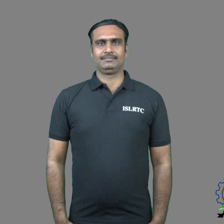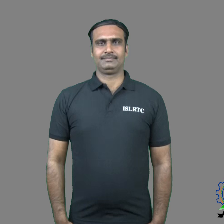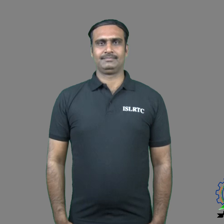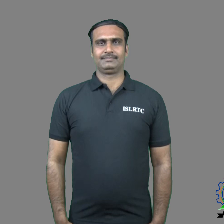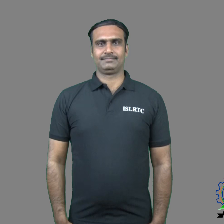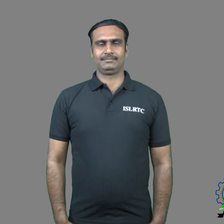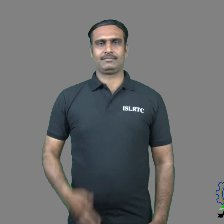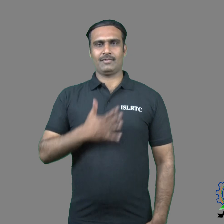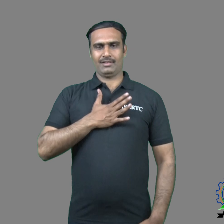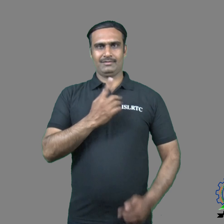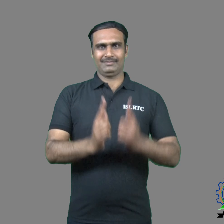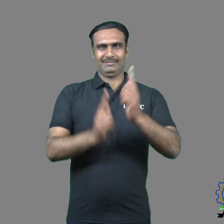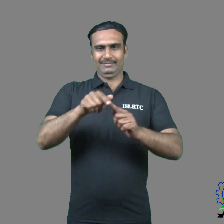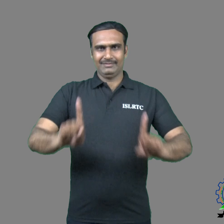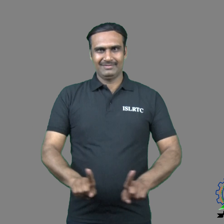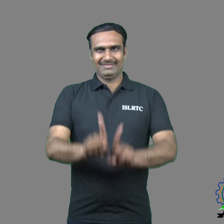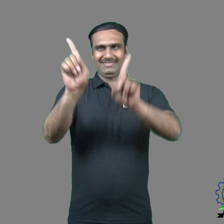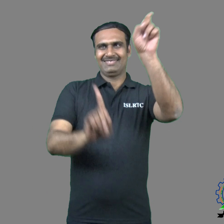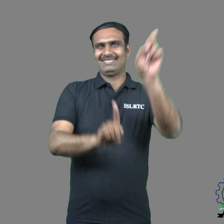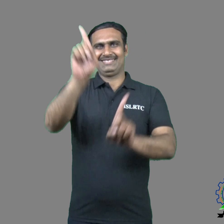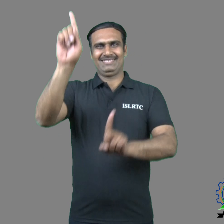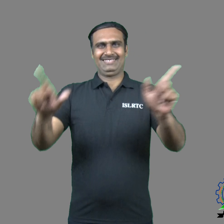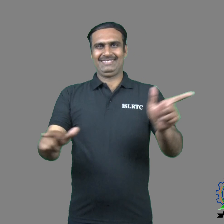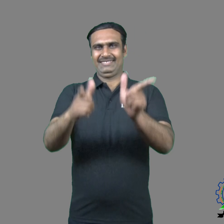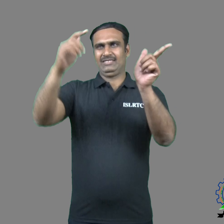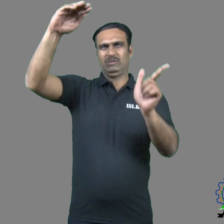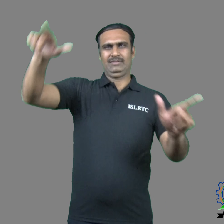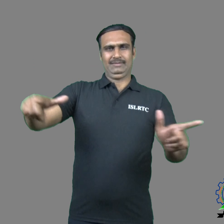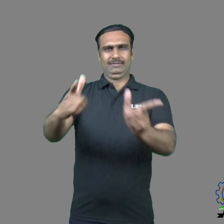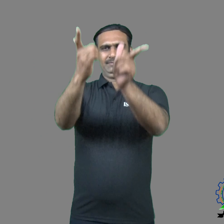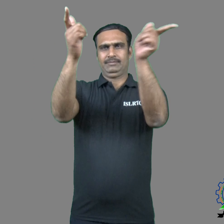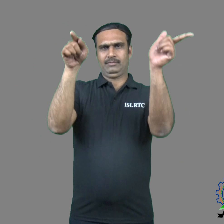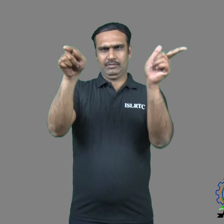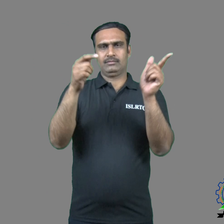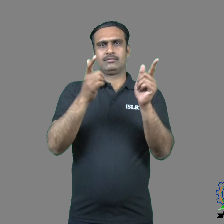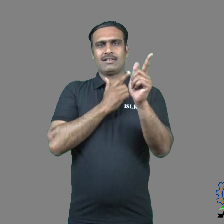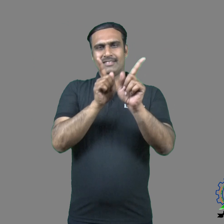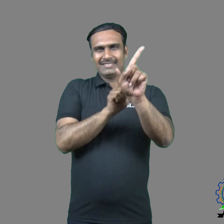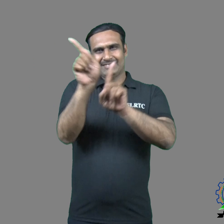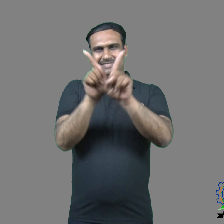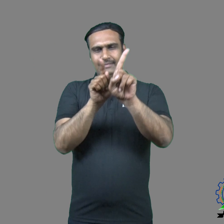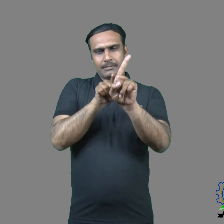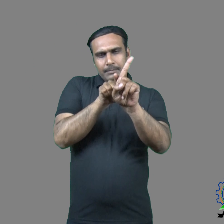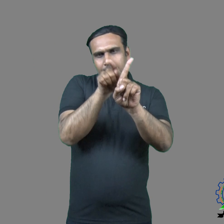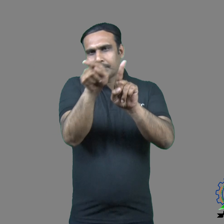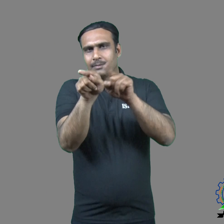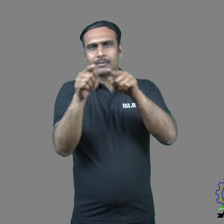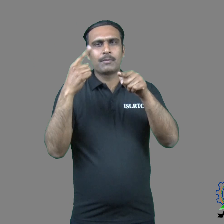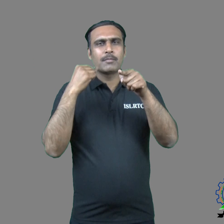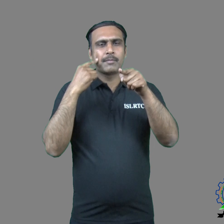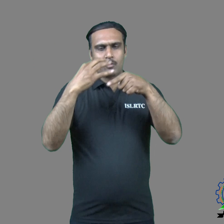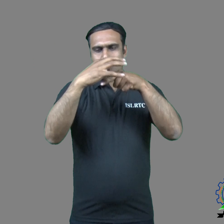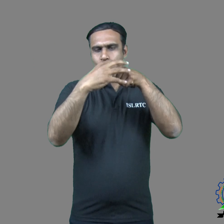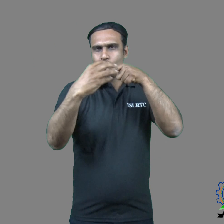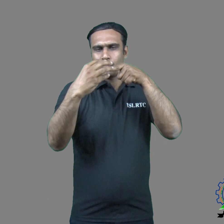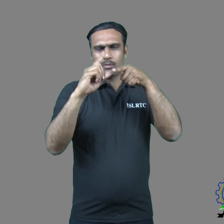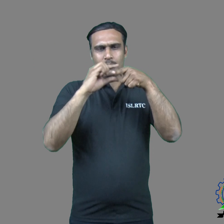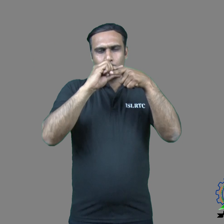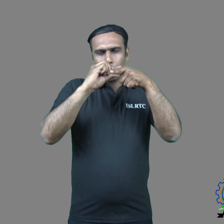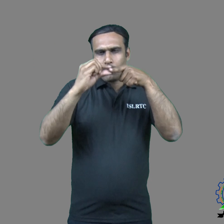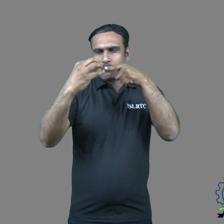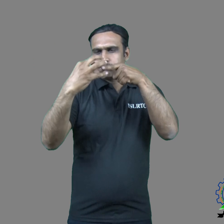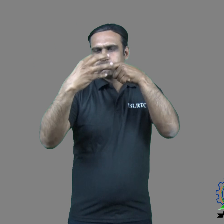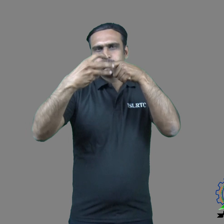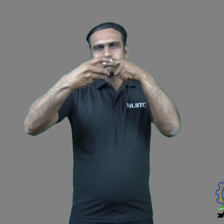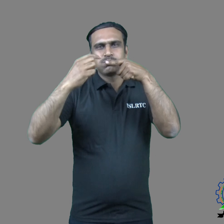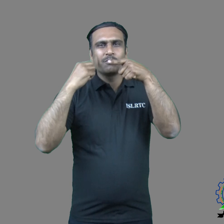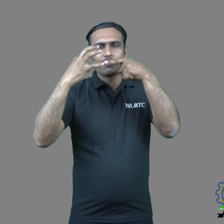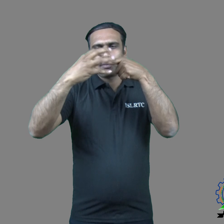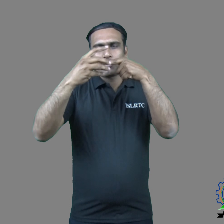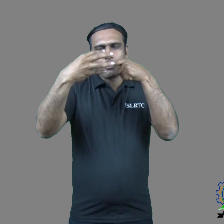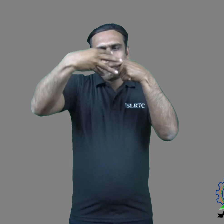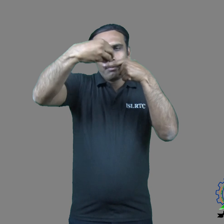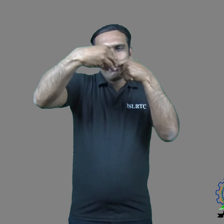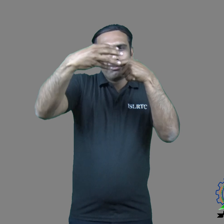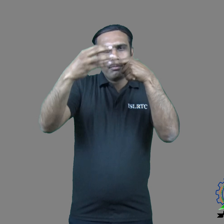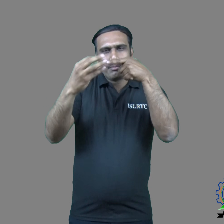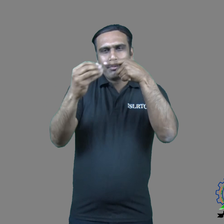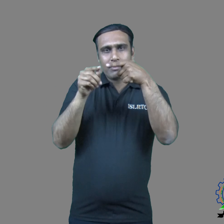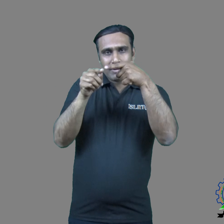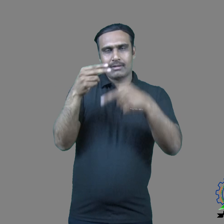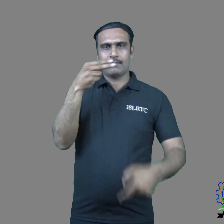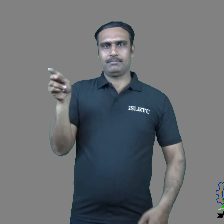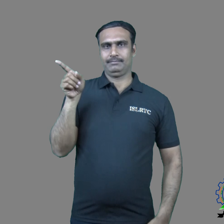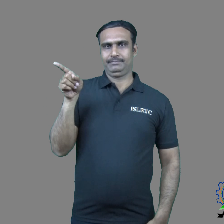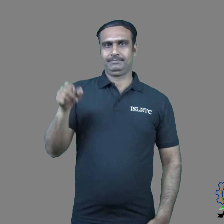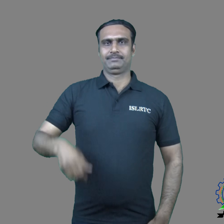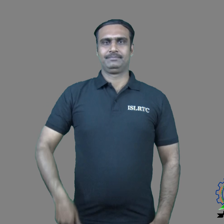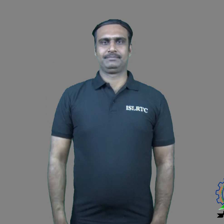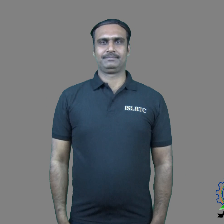Acacia Fernesiana